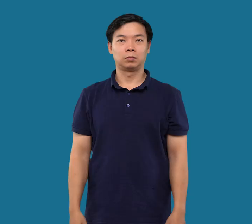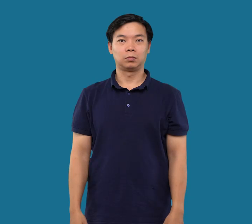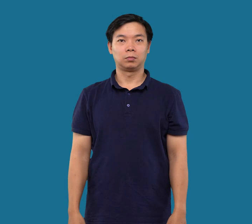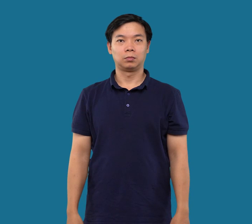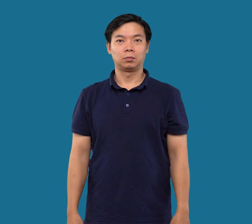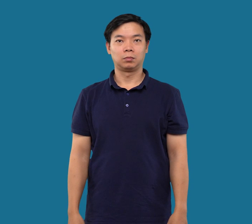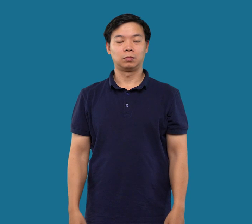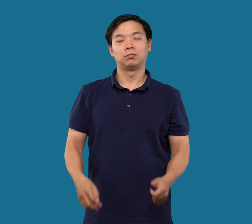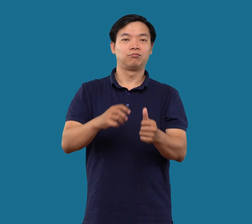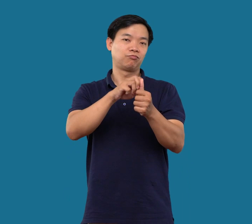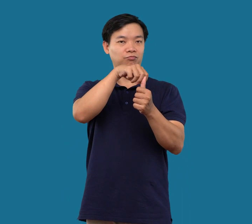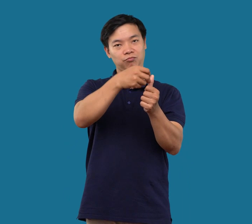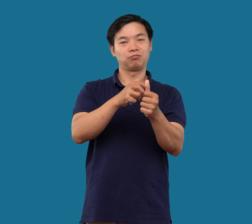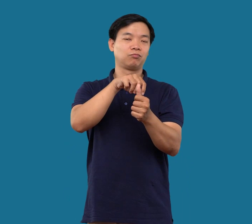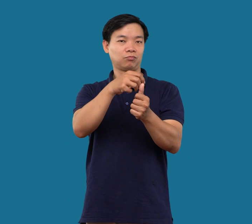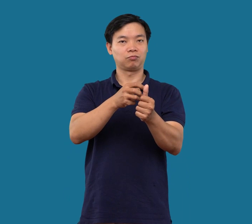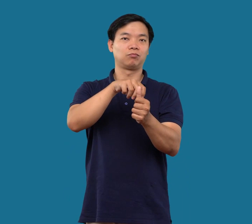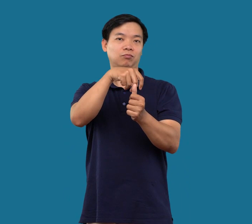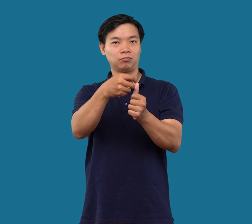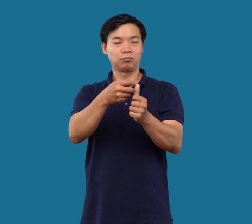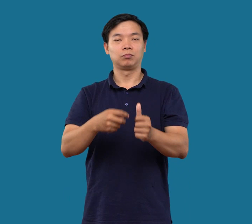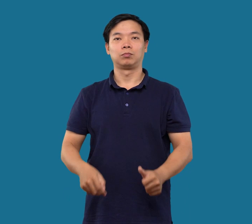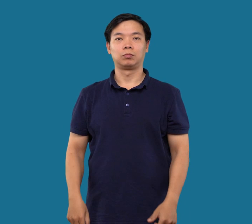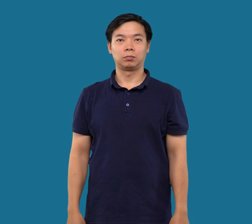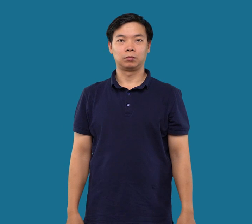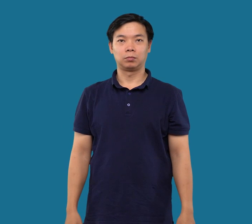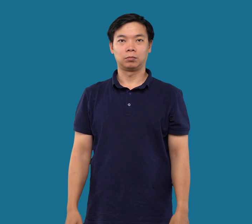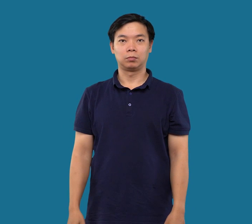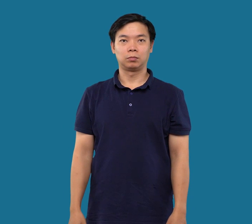uốn dẻo